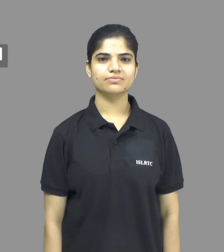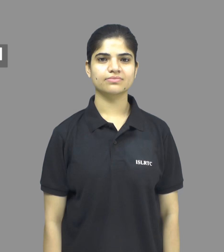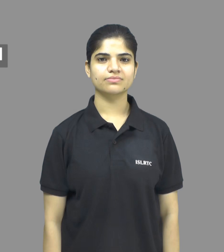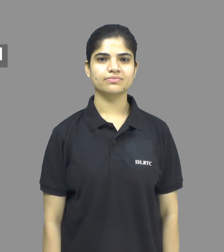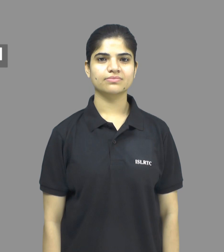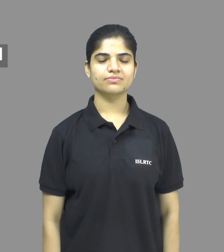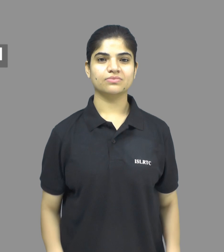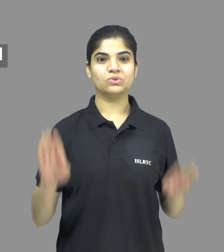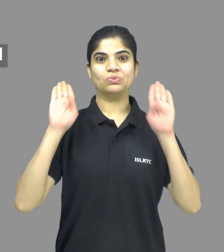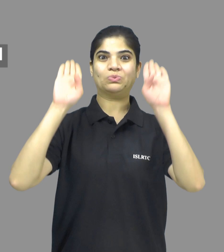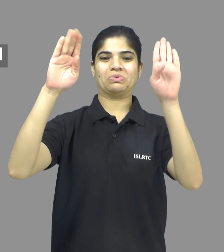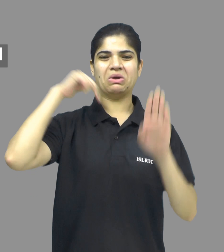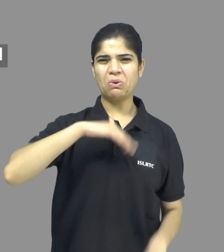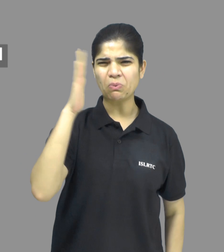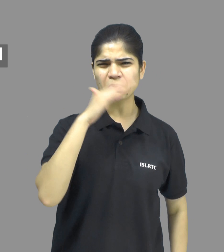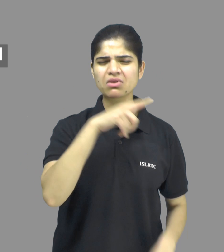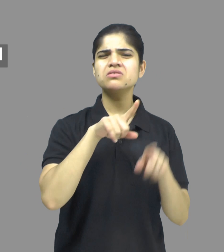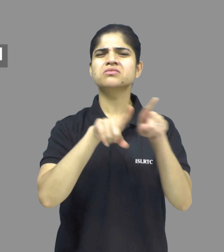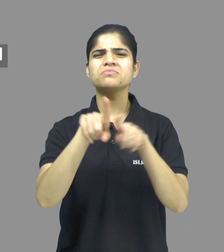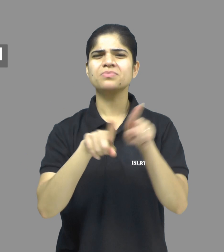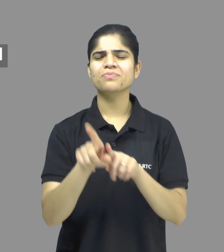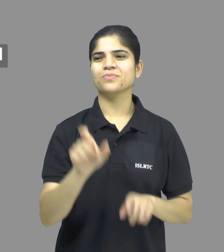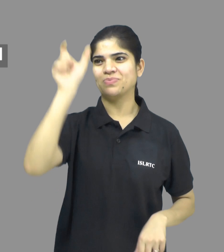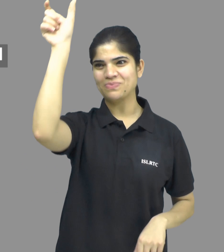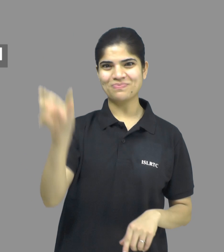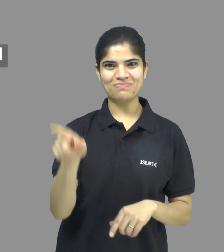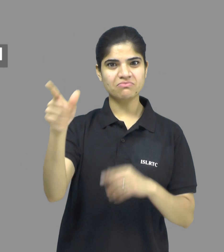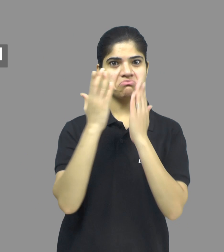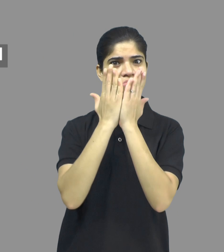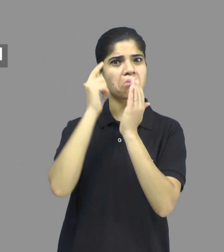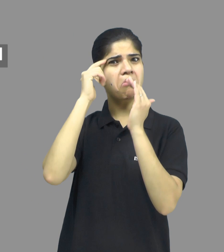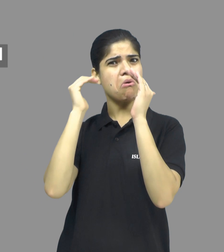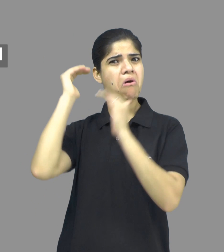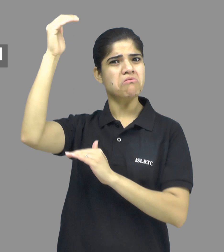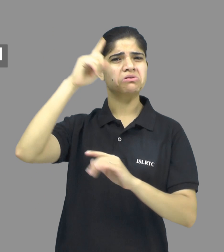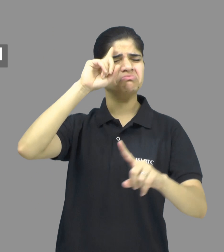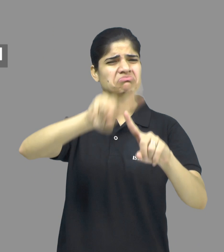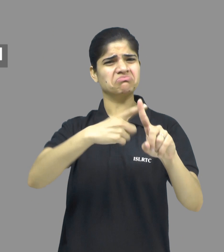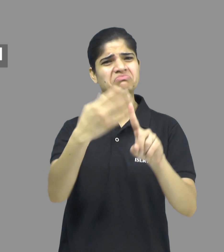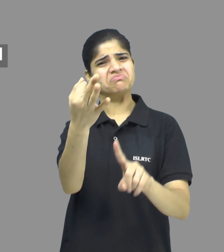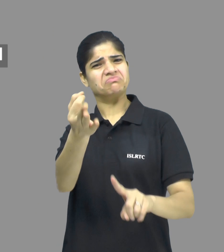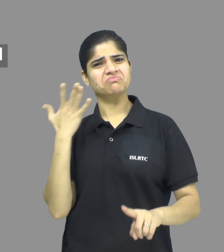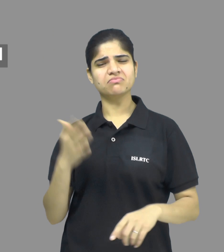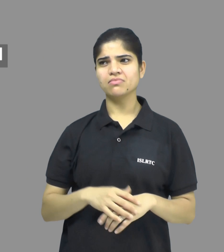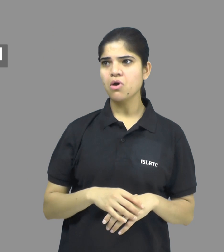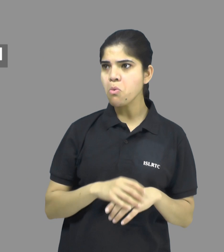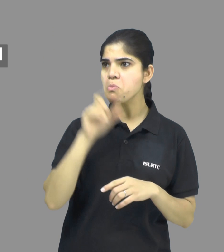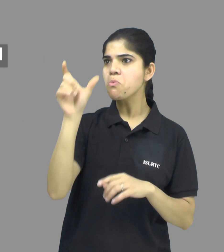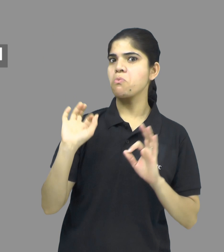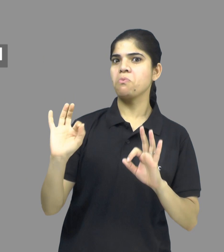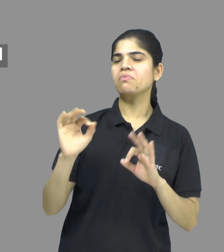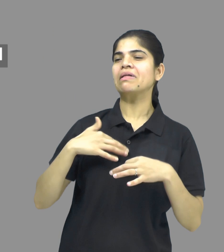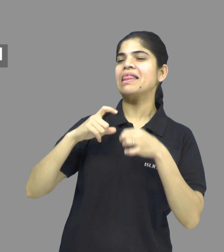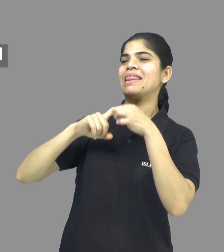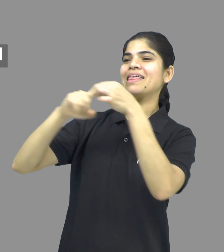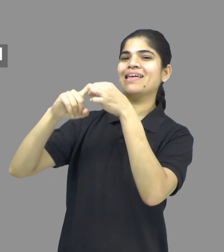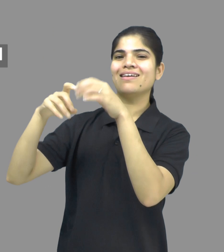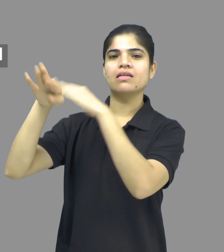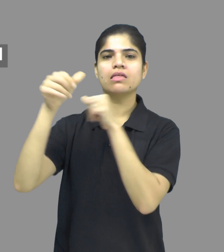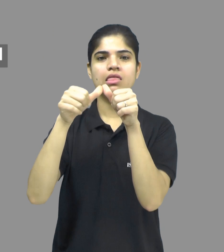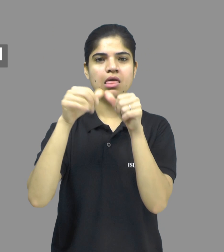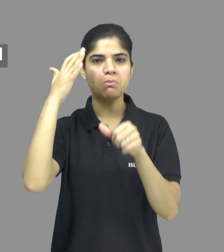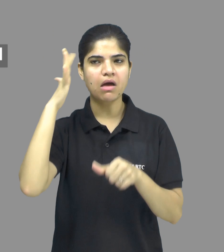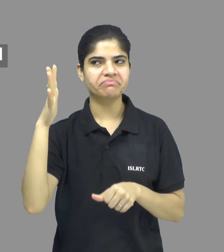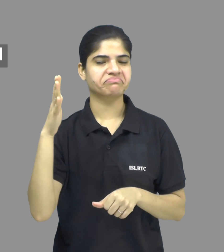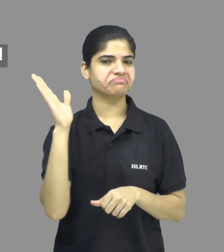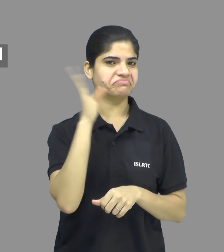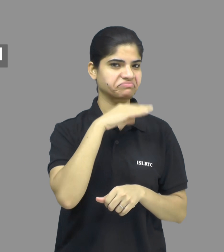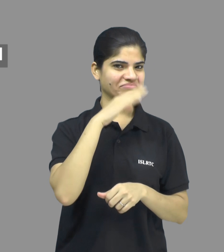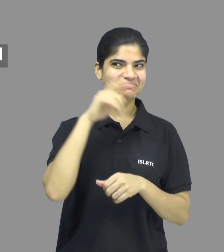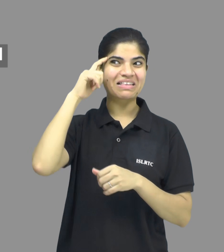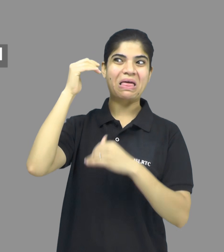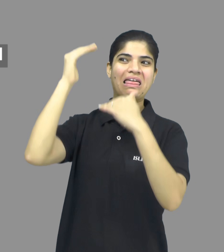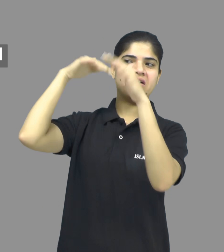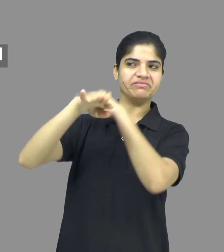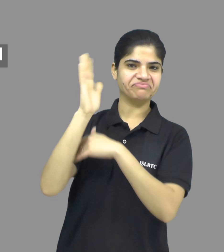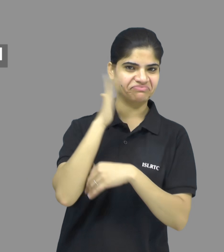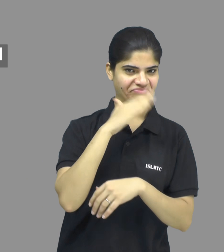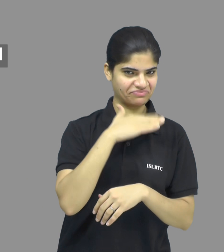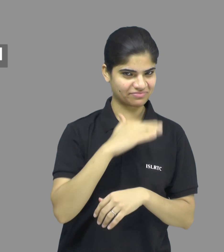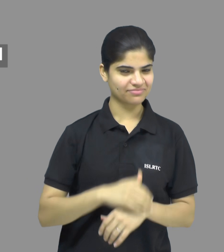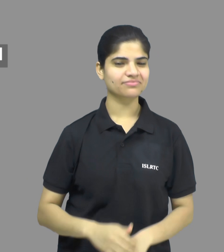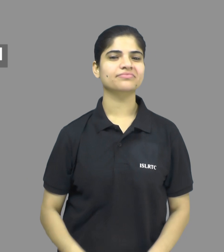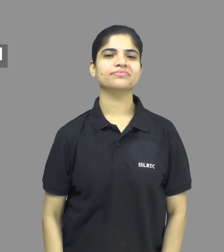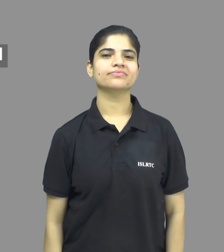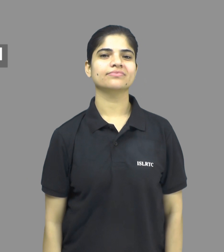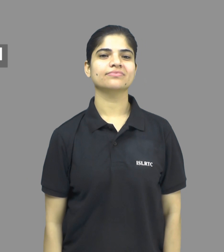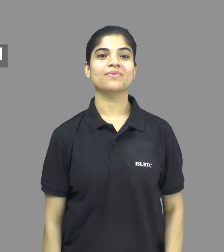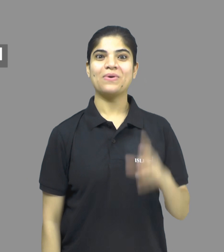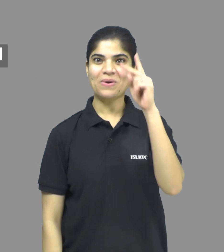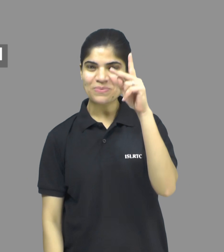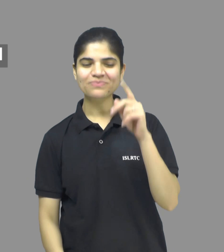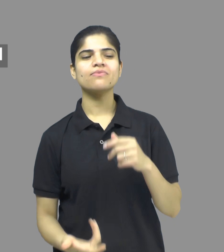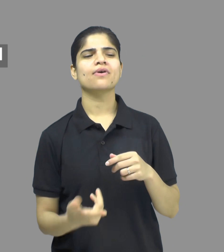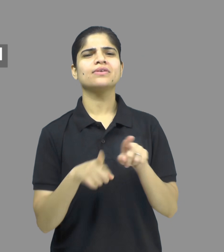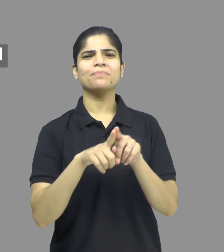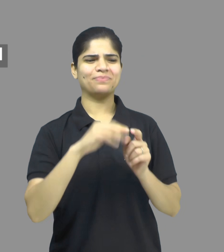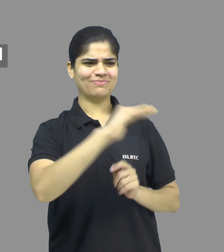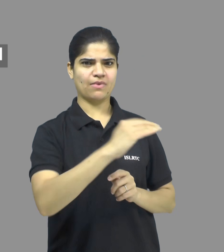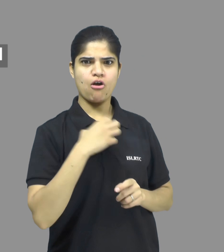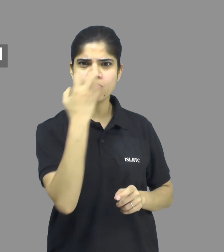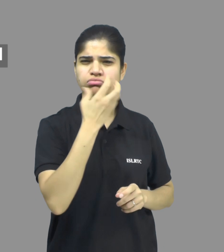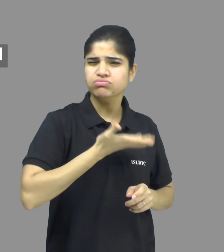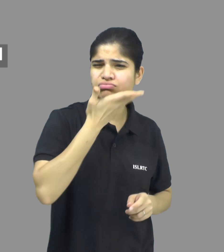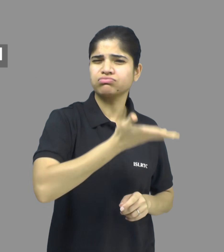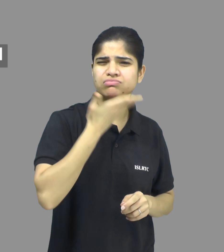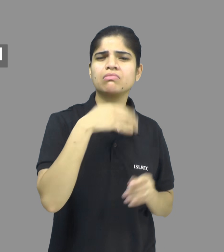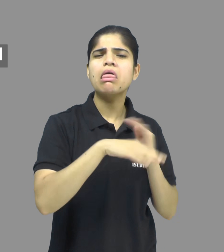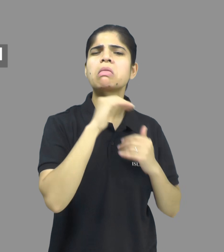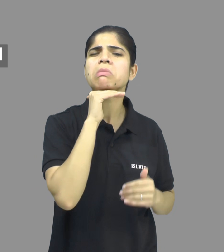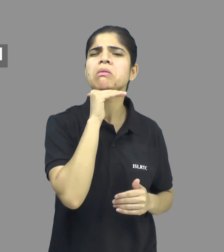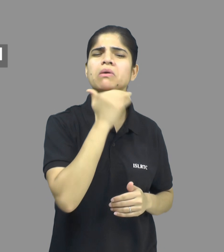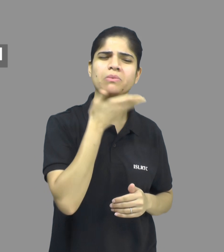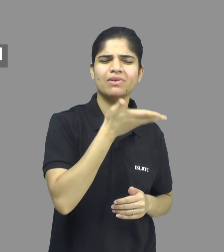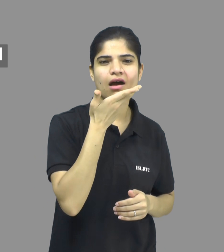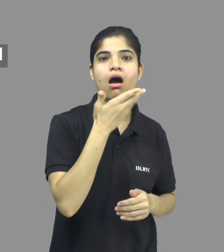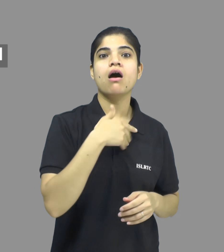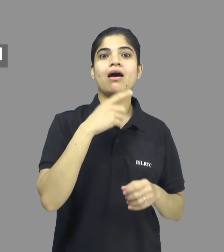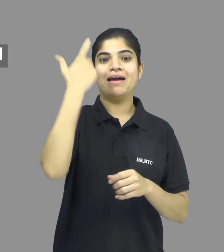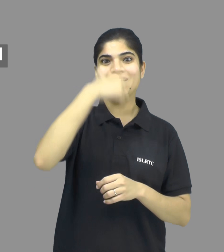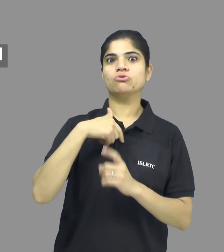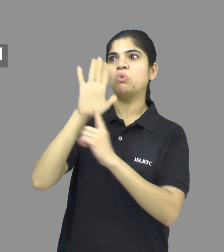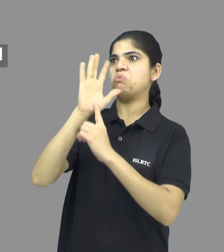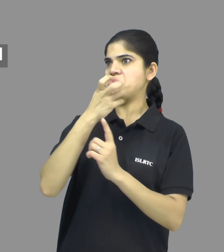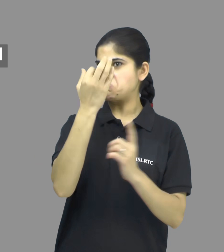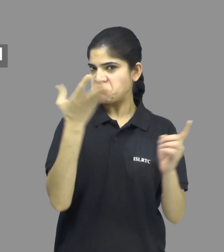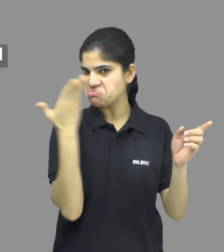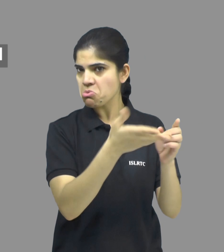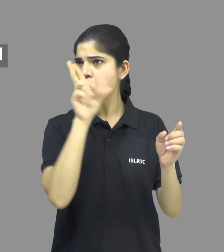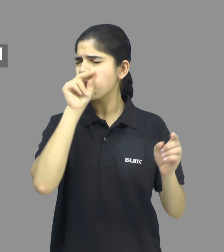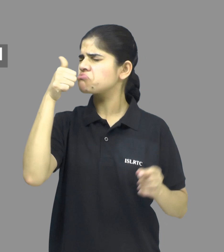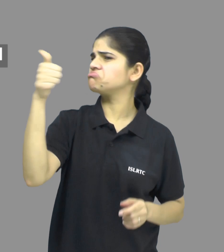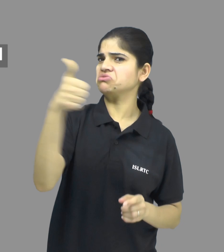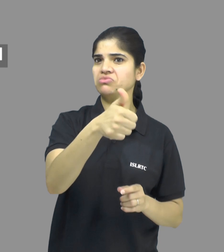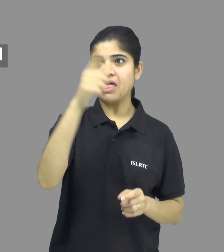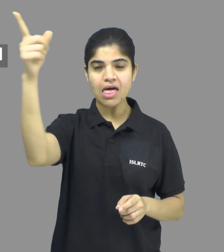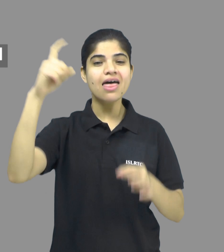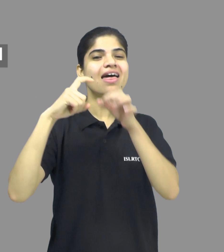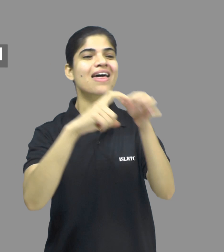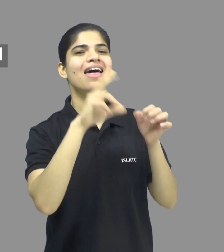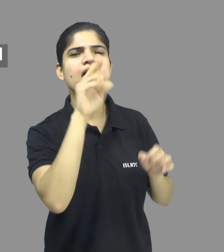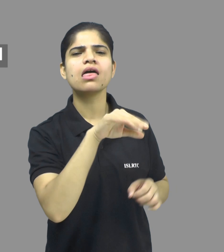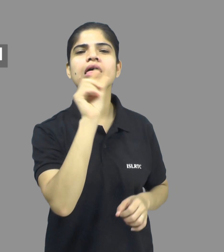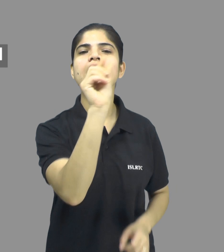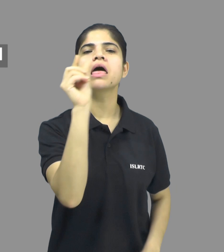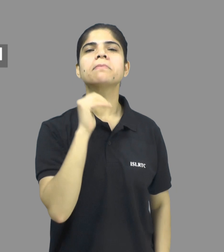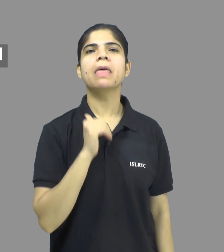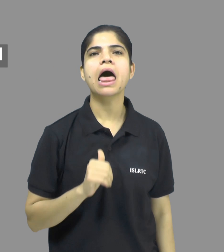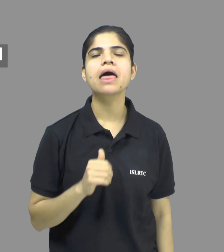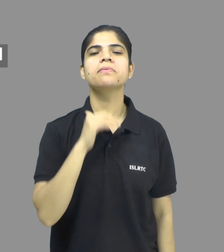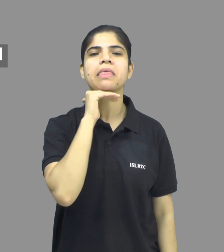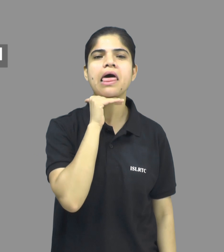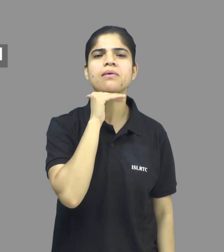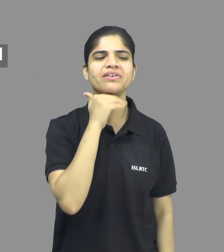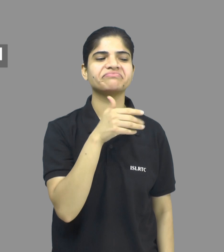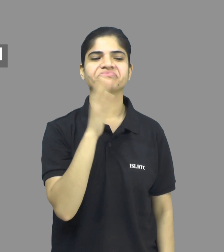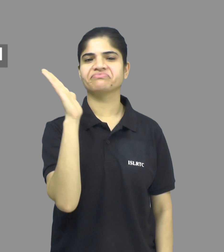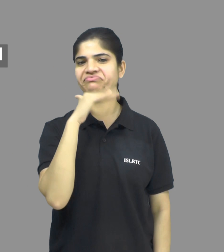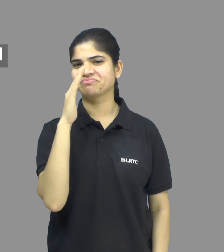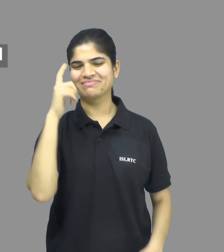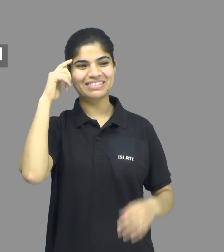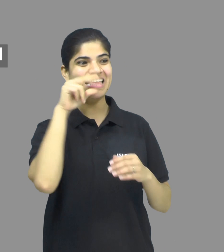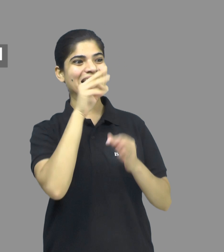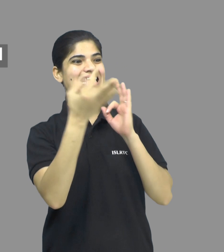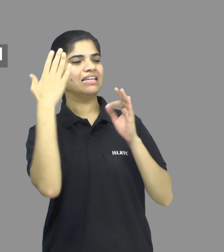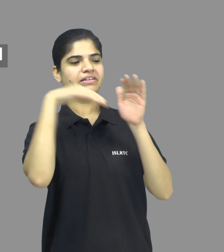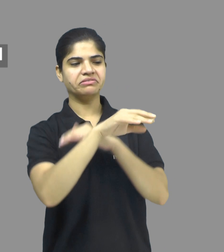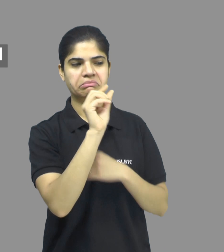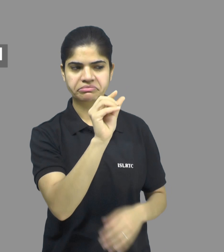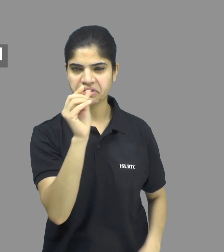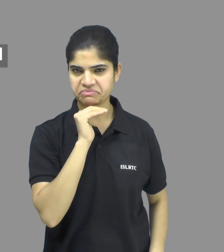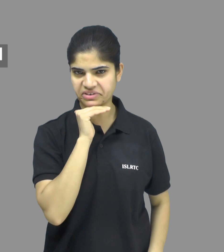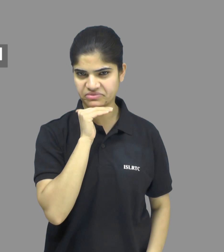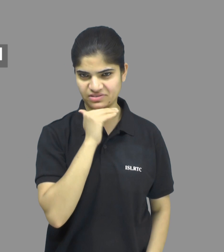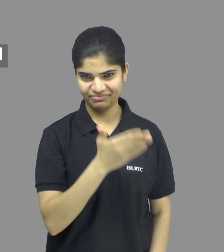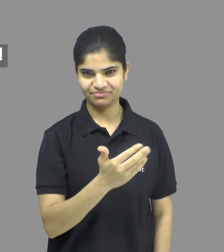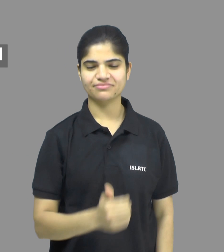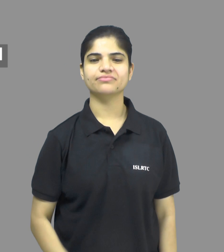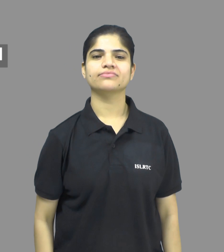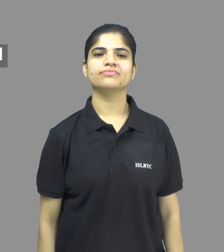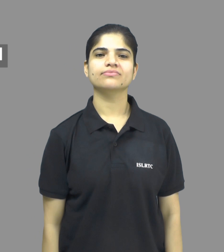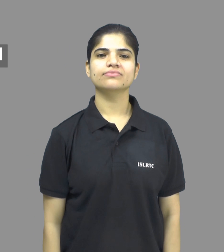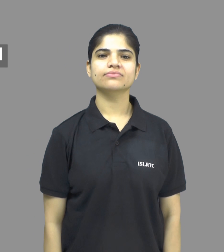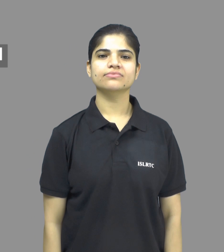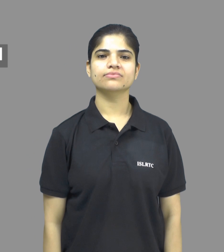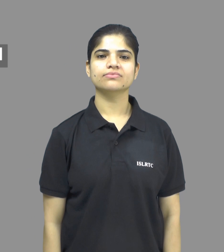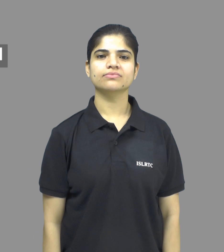Superficial